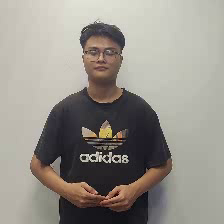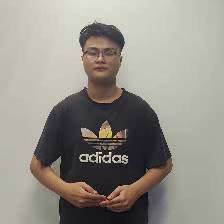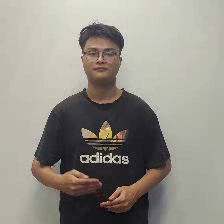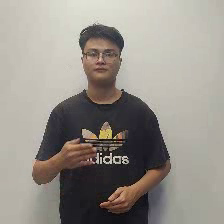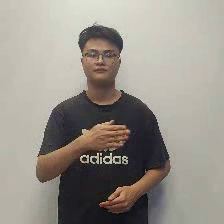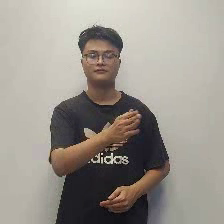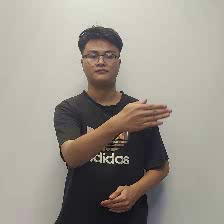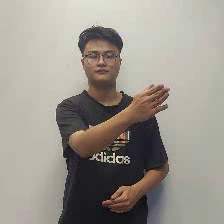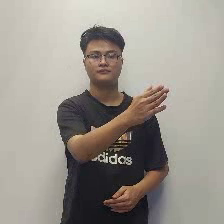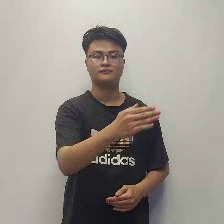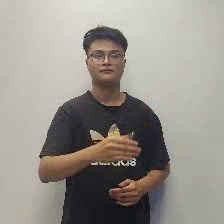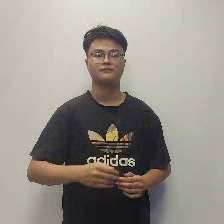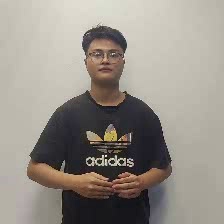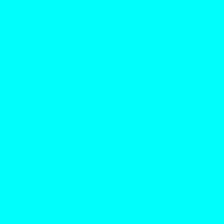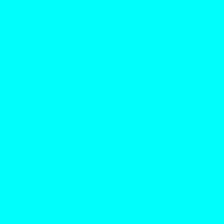Cá